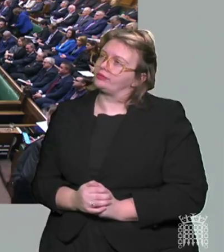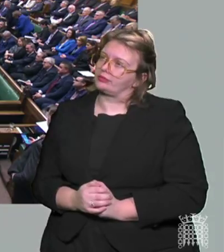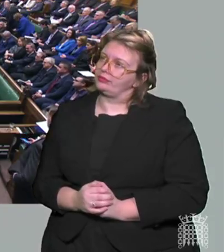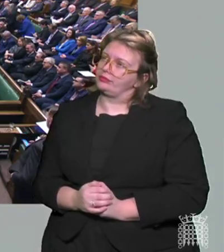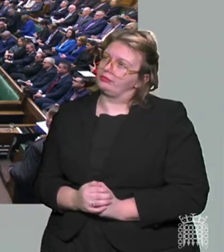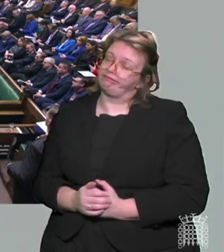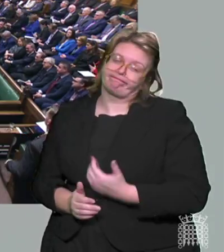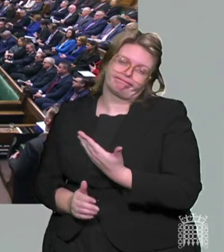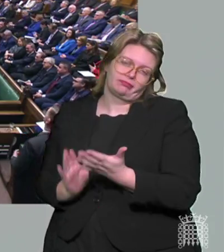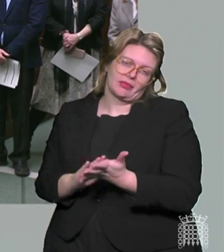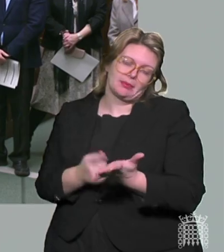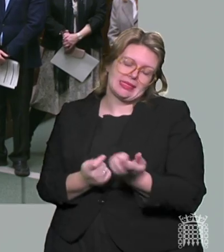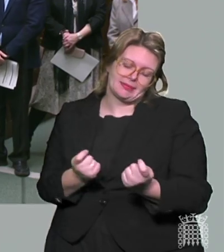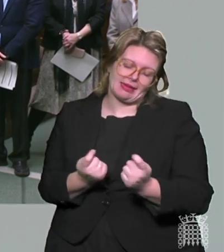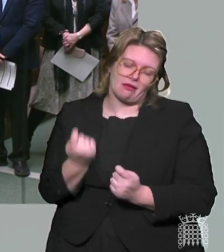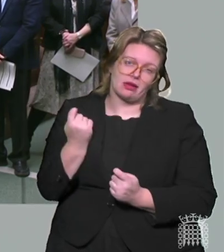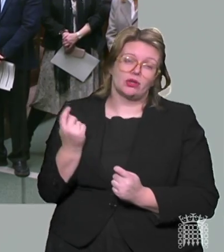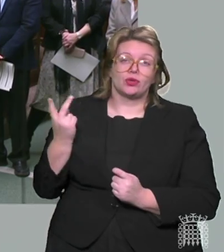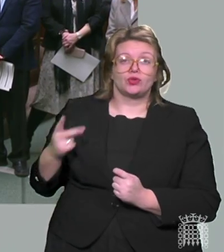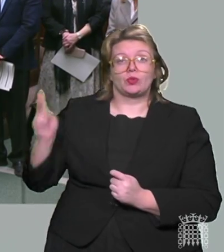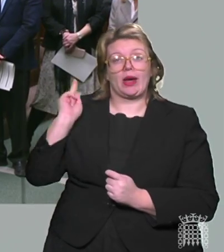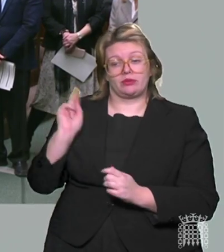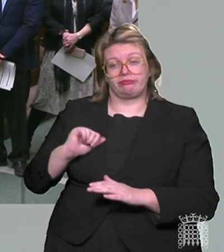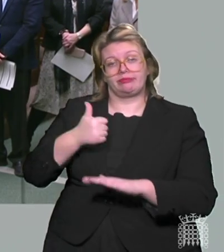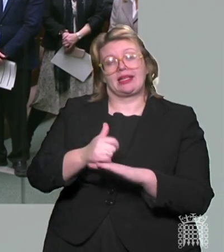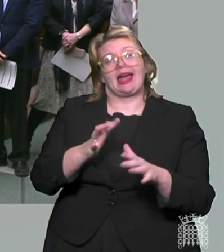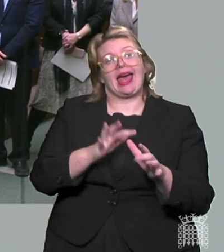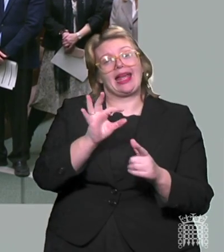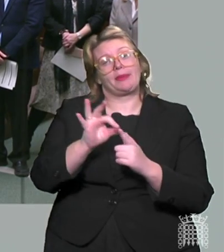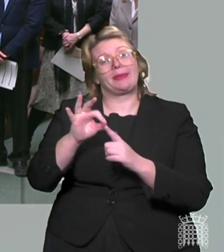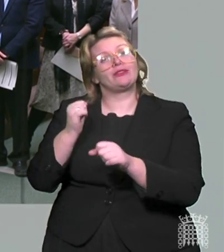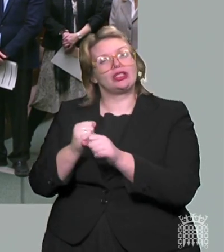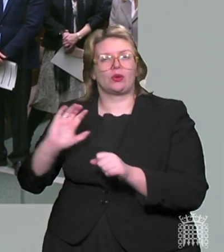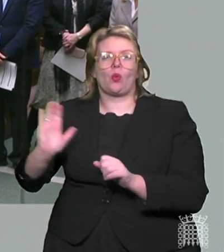This morning, just two hours ago, I launched the all-party parliamentary group on prepayment meters.